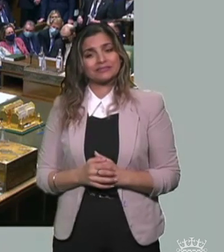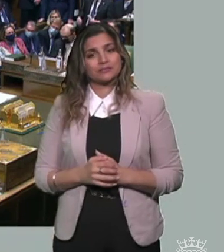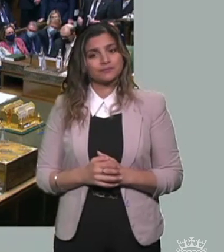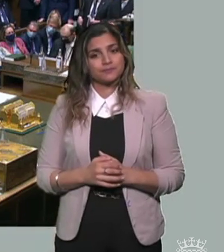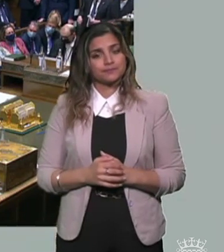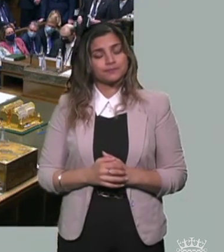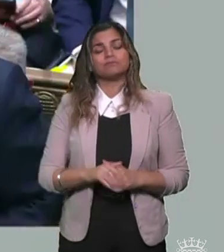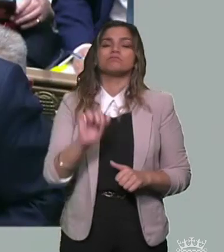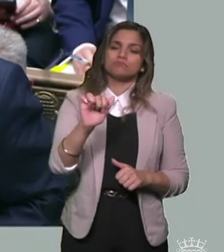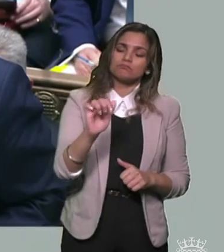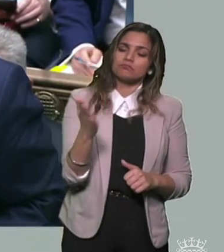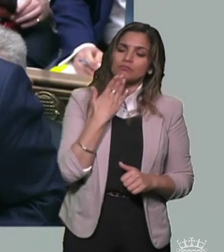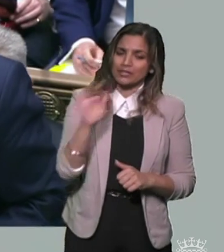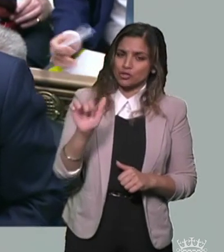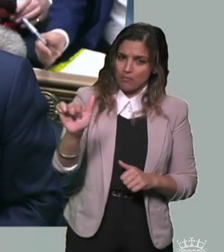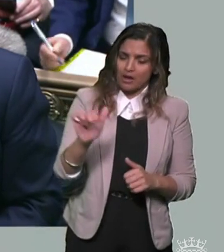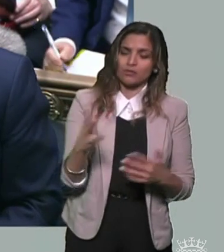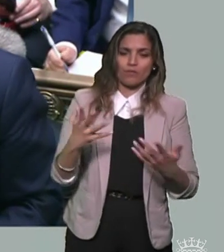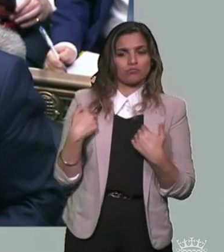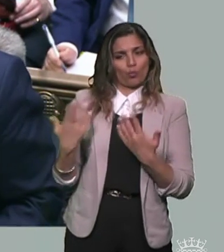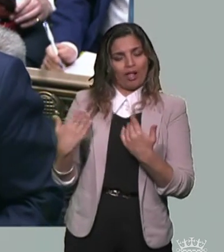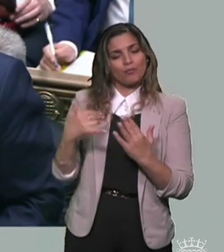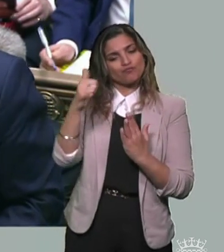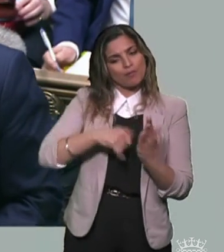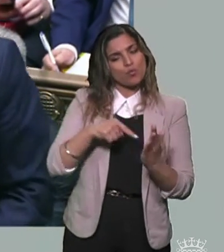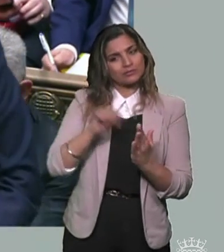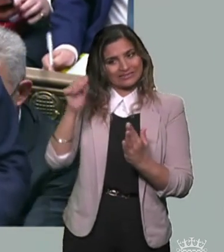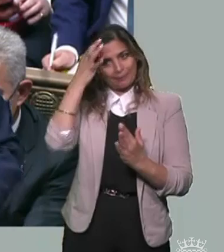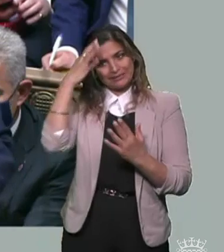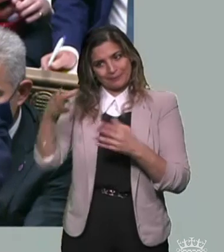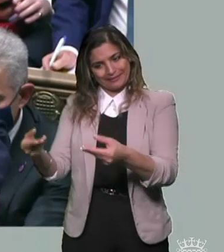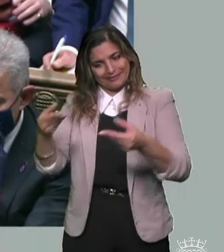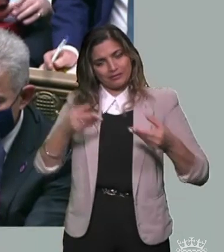Yes, my right honourable Friend is completely right, and I welcome the report by his Committee.